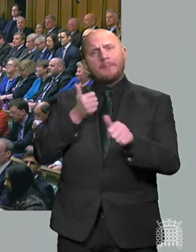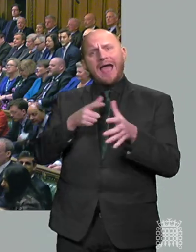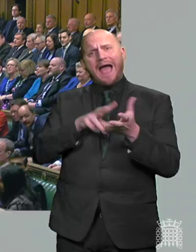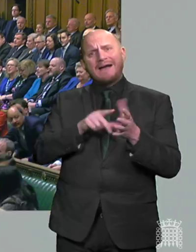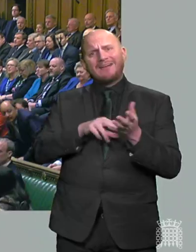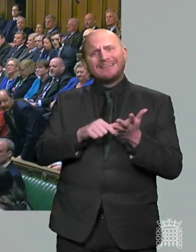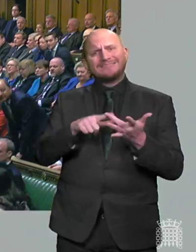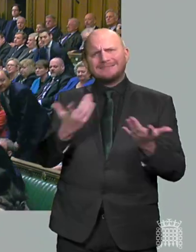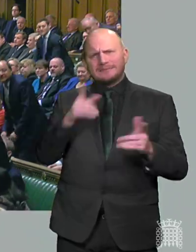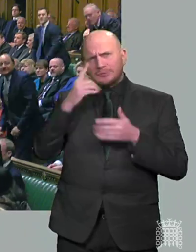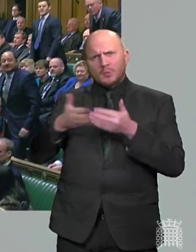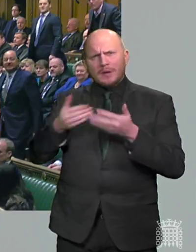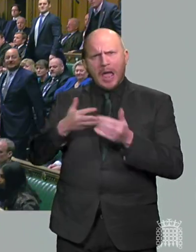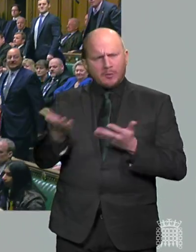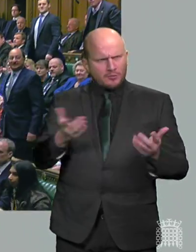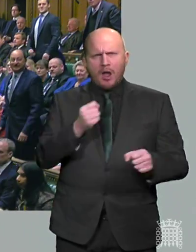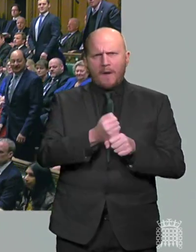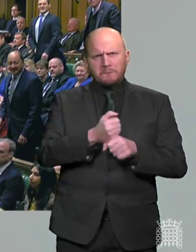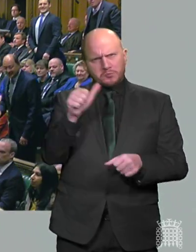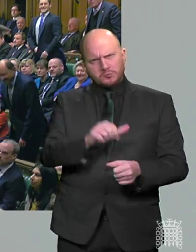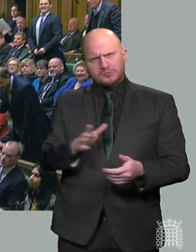A very popular question!